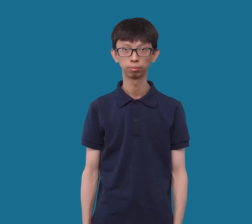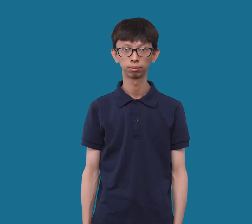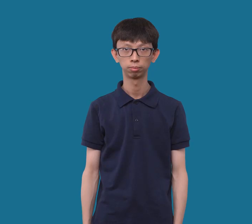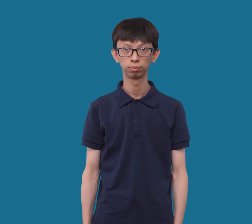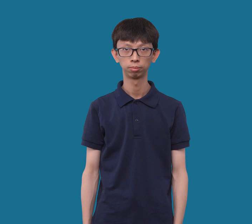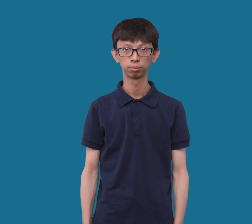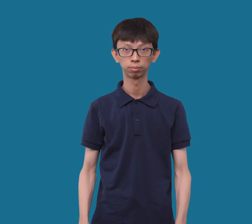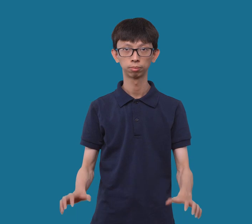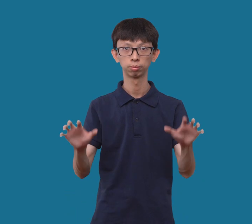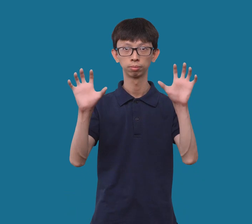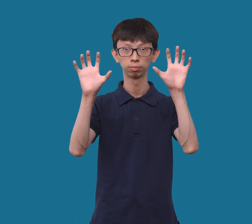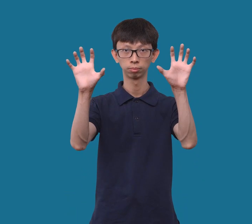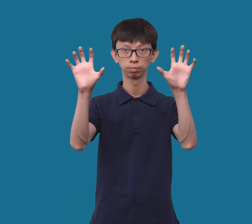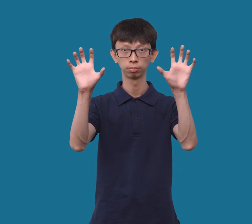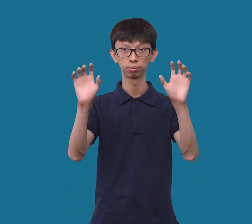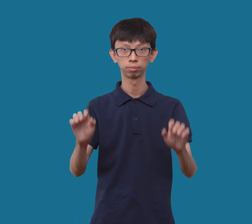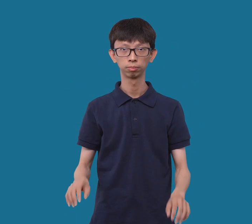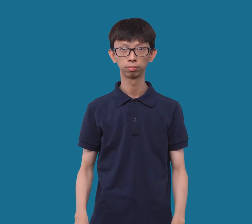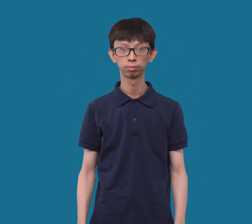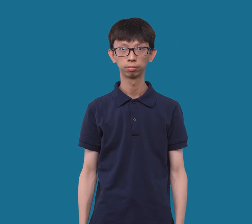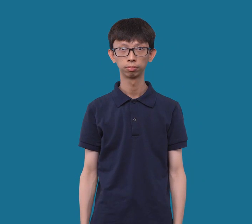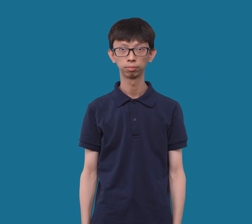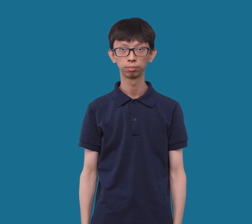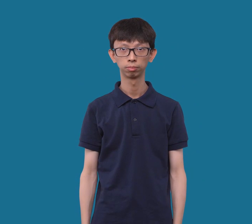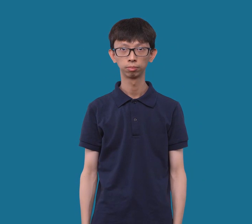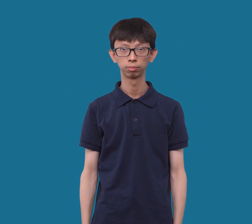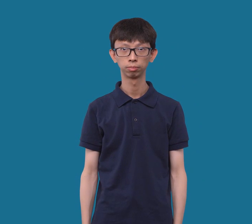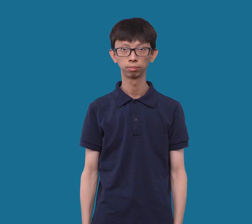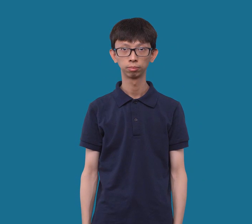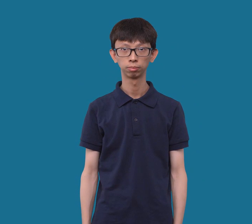biểu thức